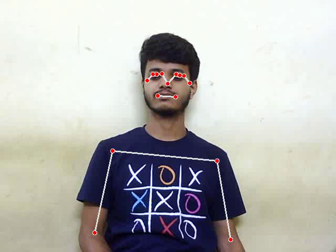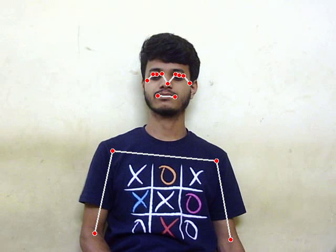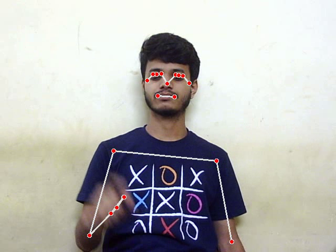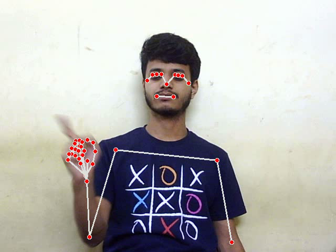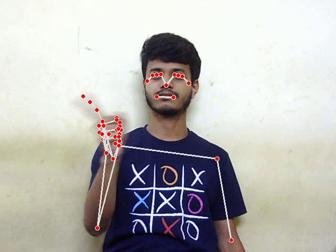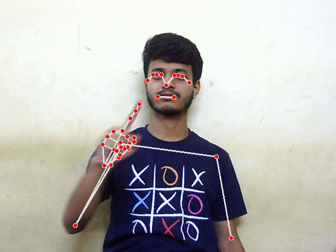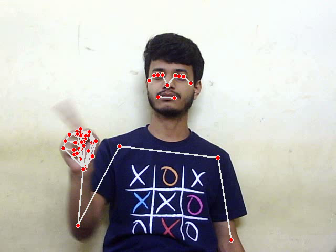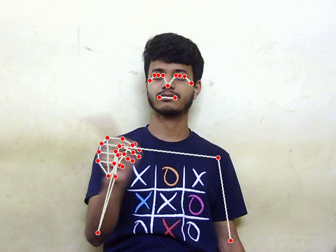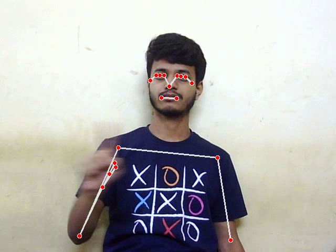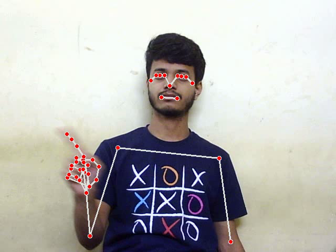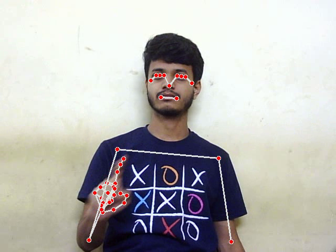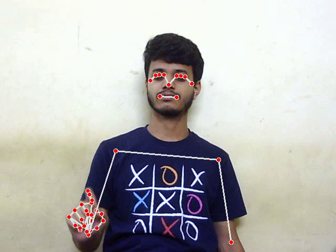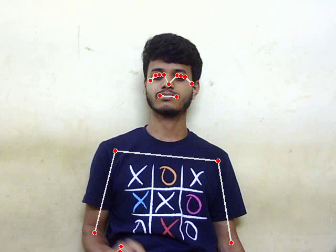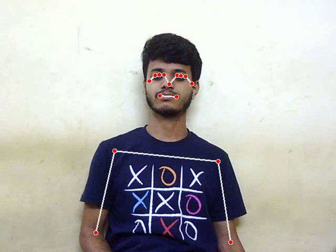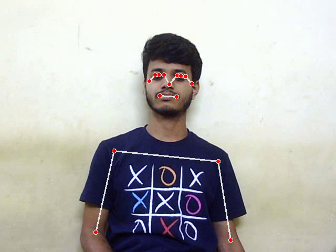where